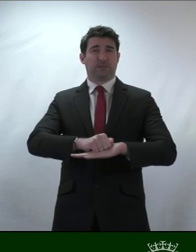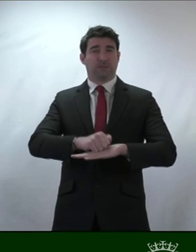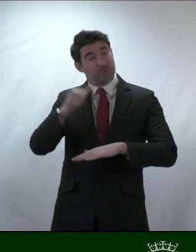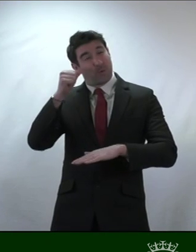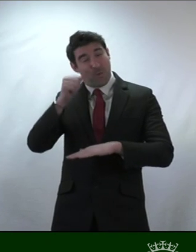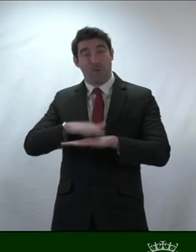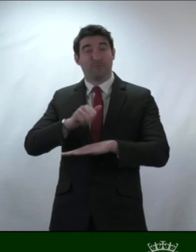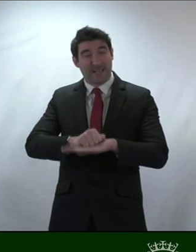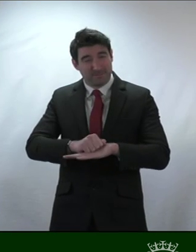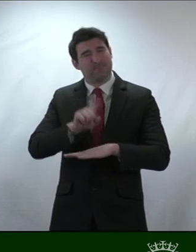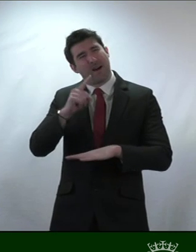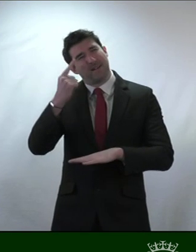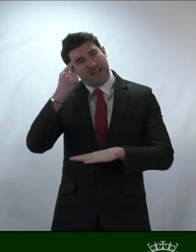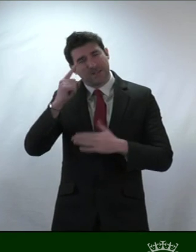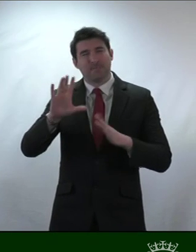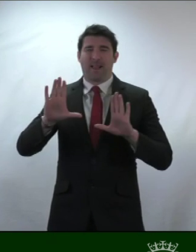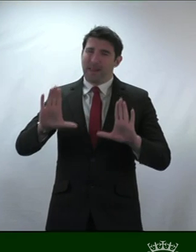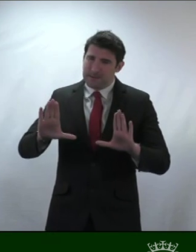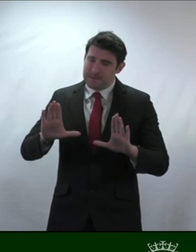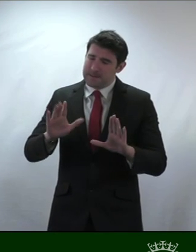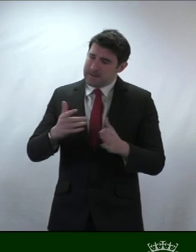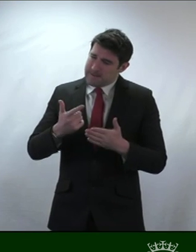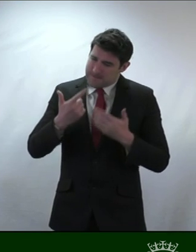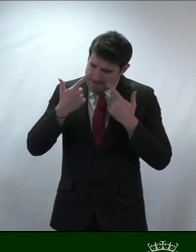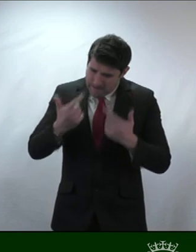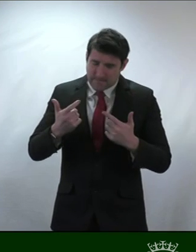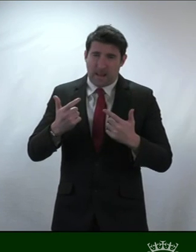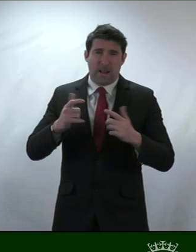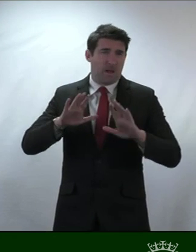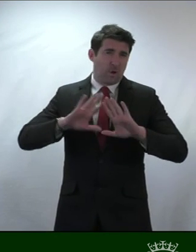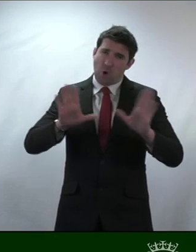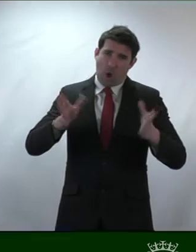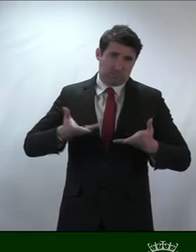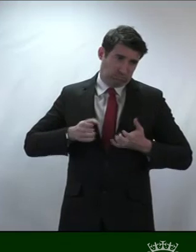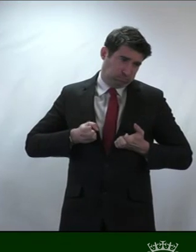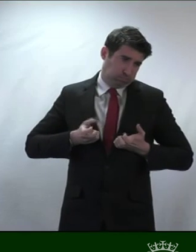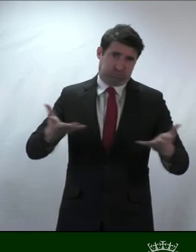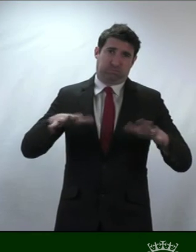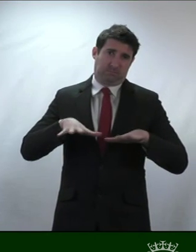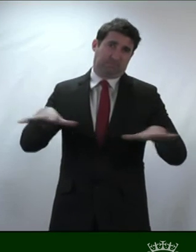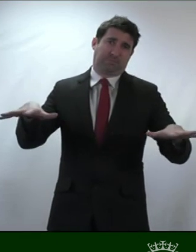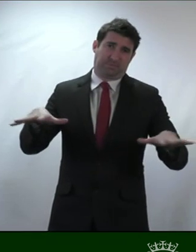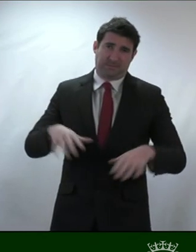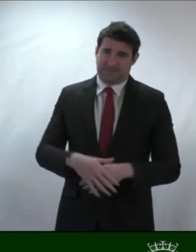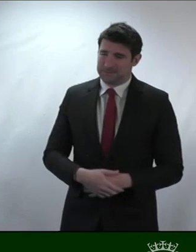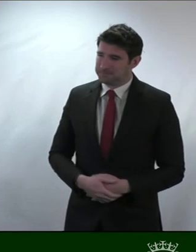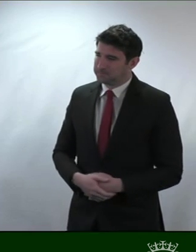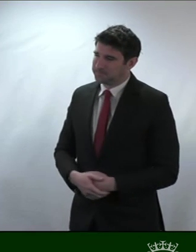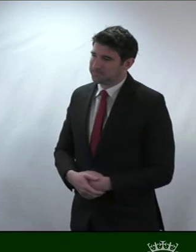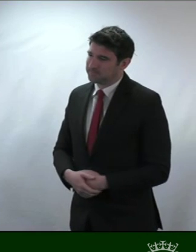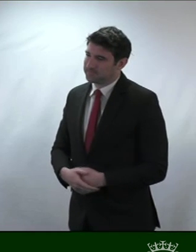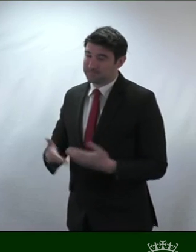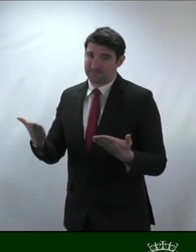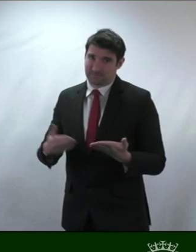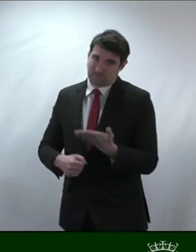We can celebrate it sensibly but we have to be extremely cautious in the way we behave.